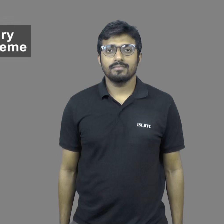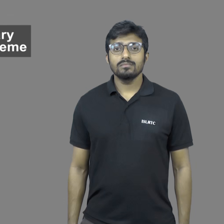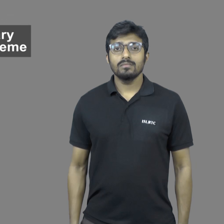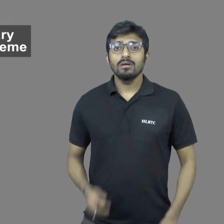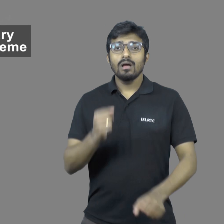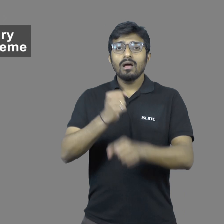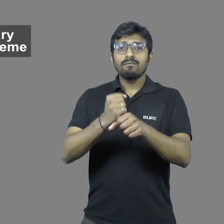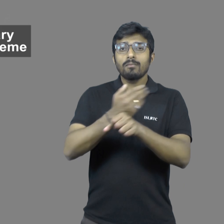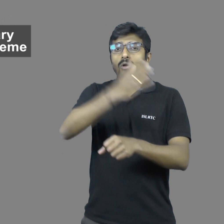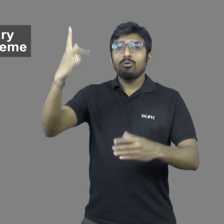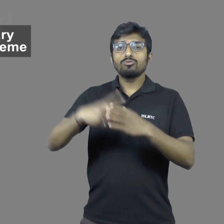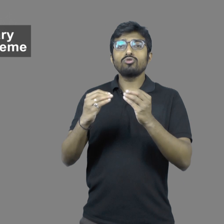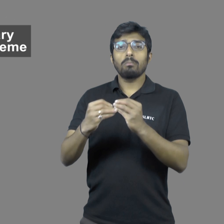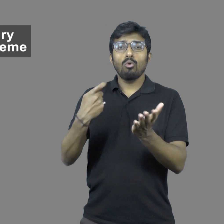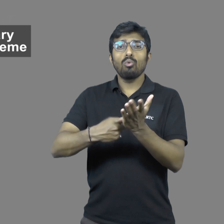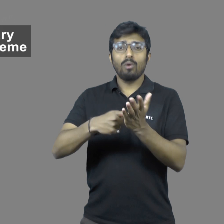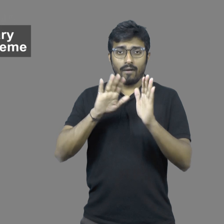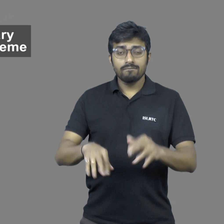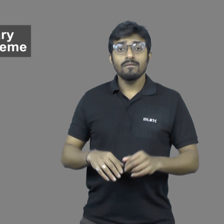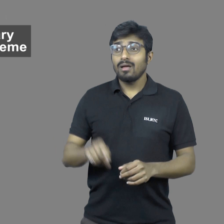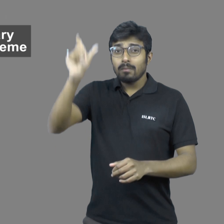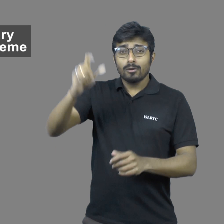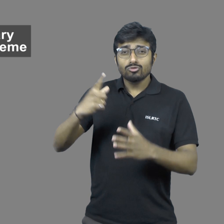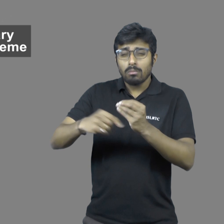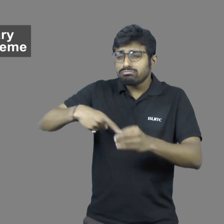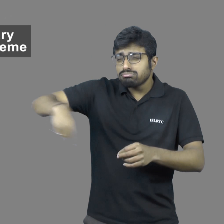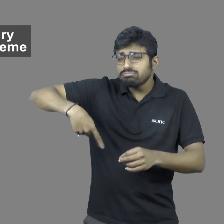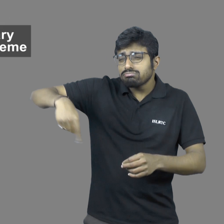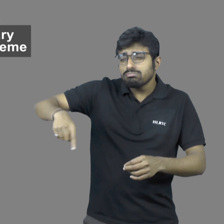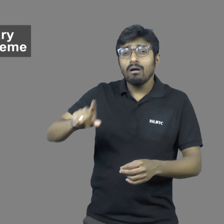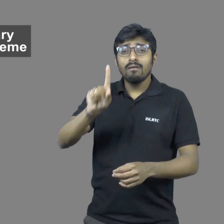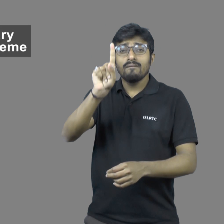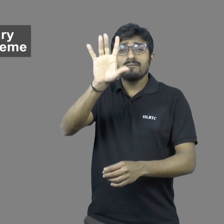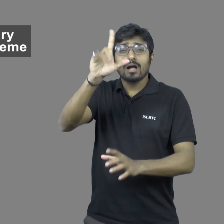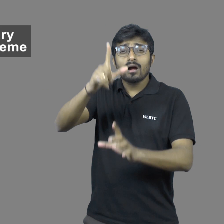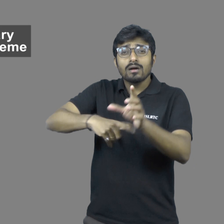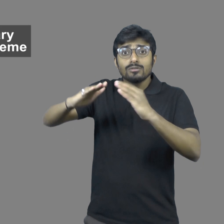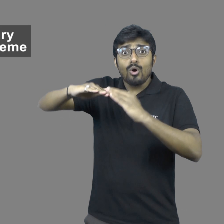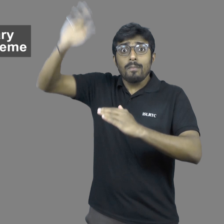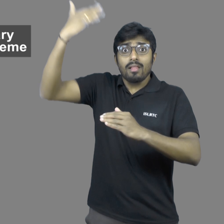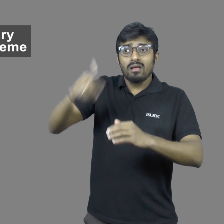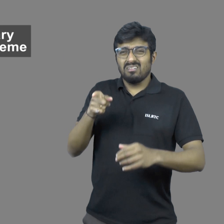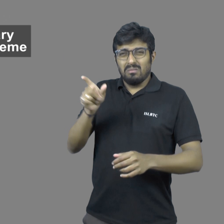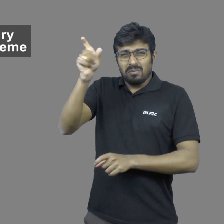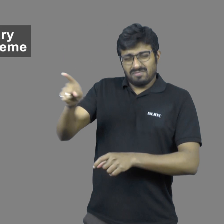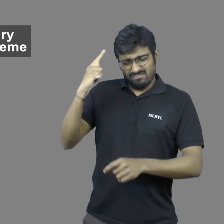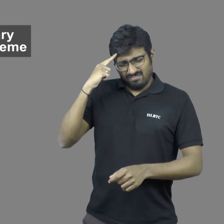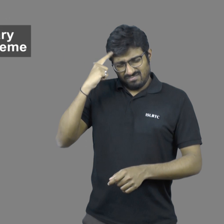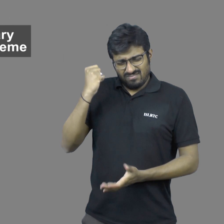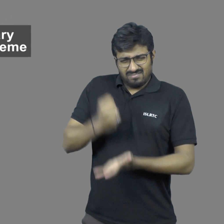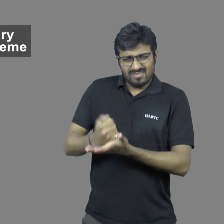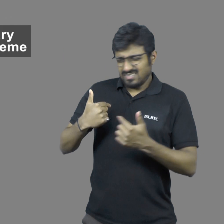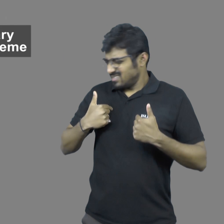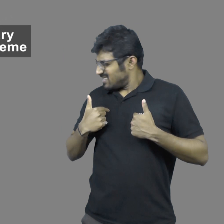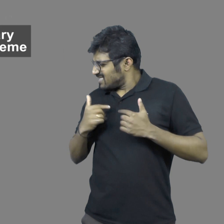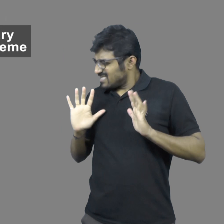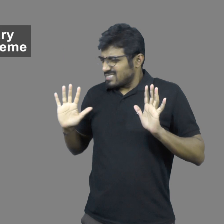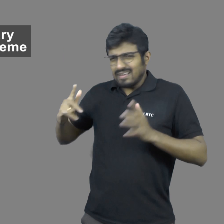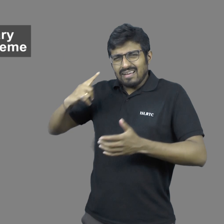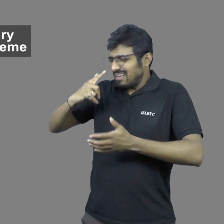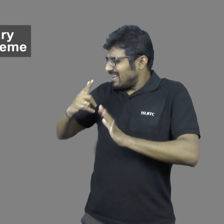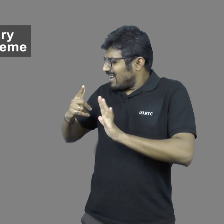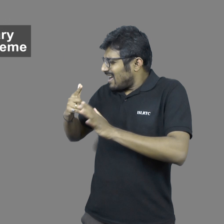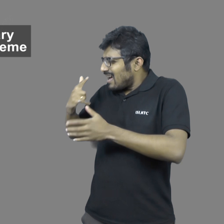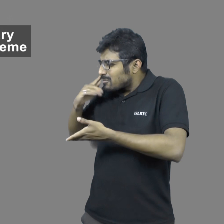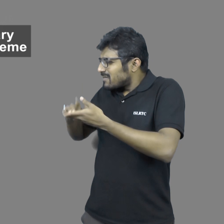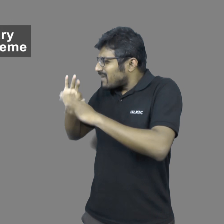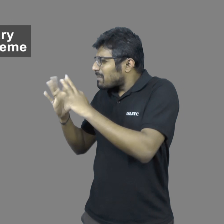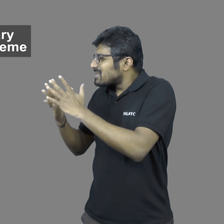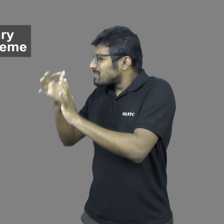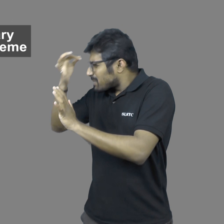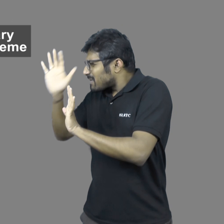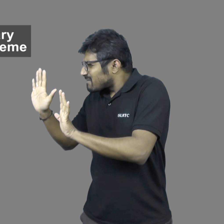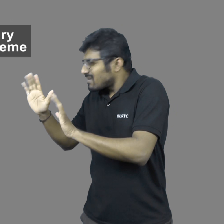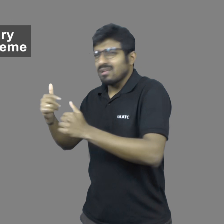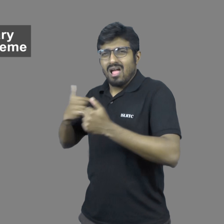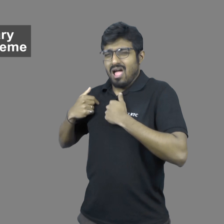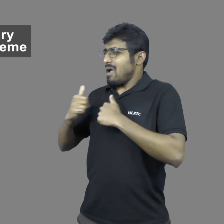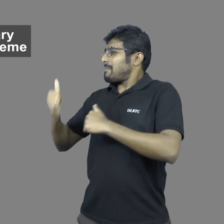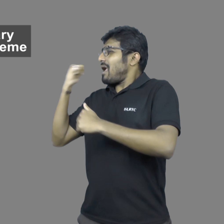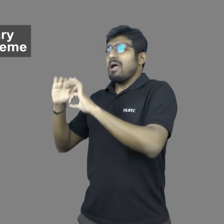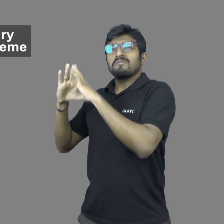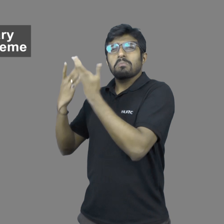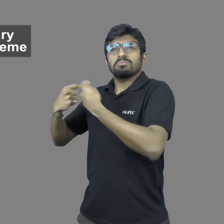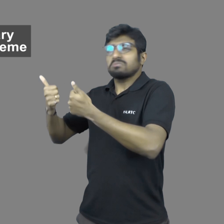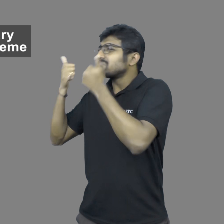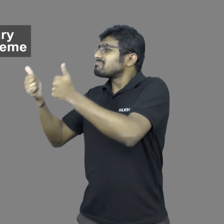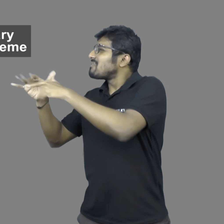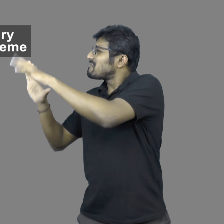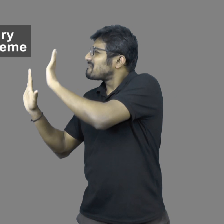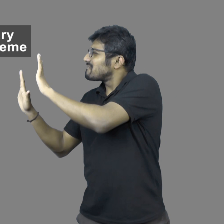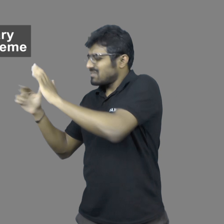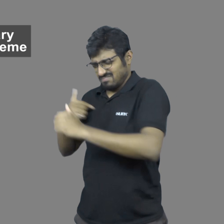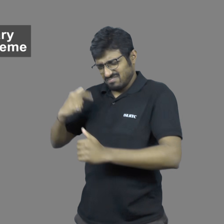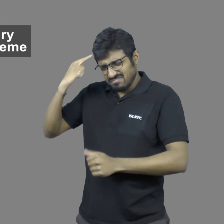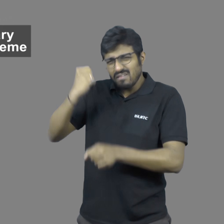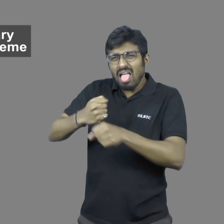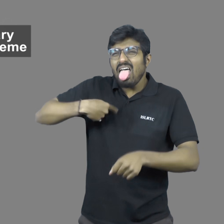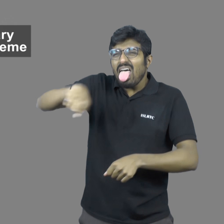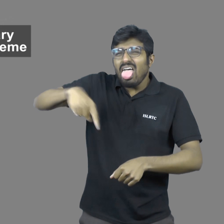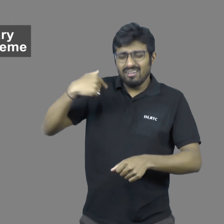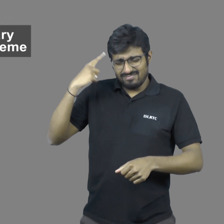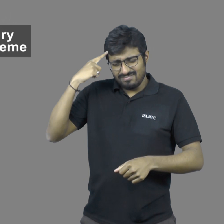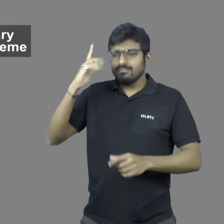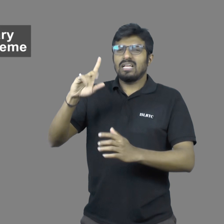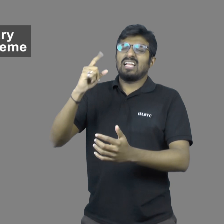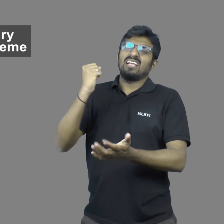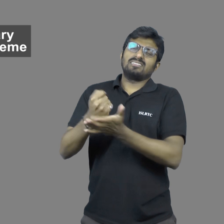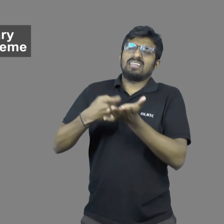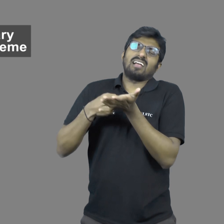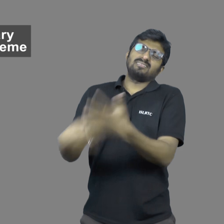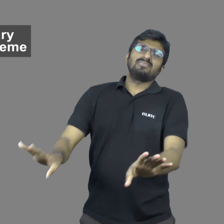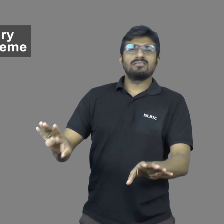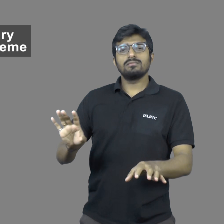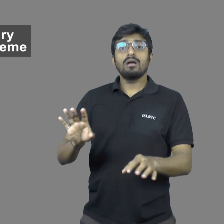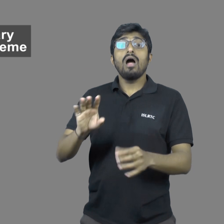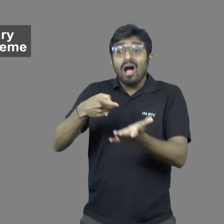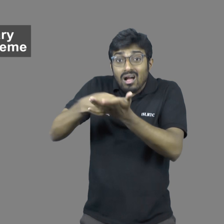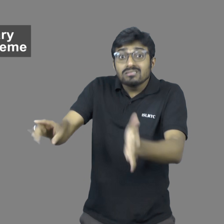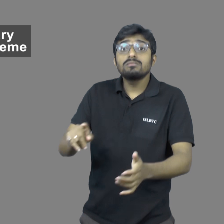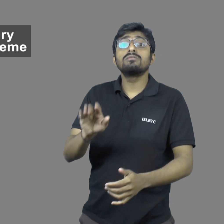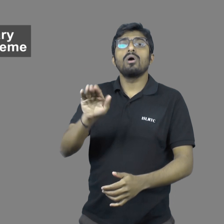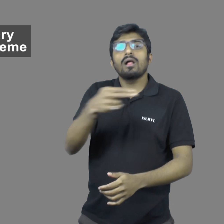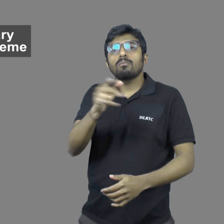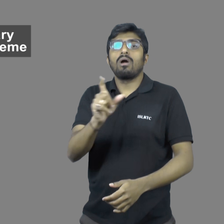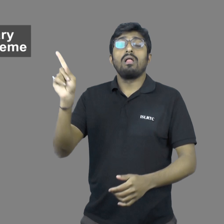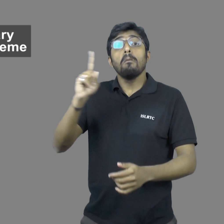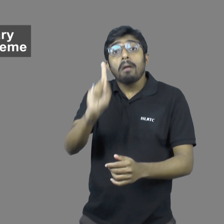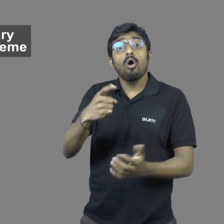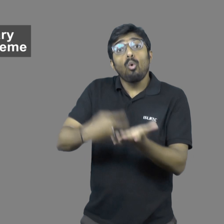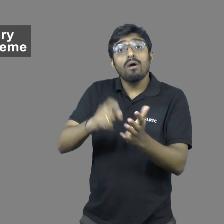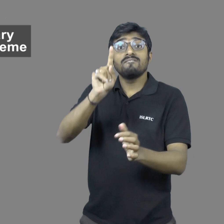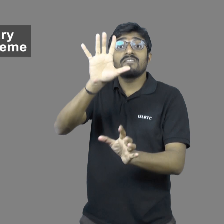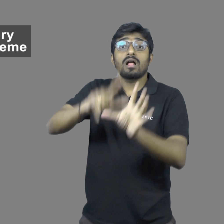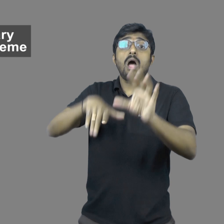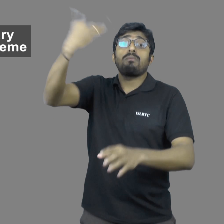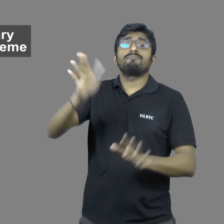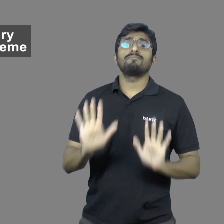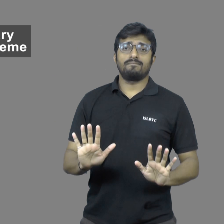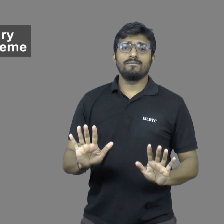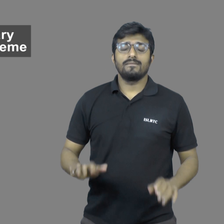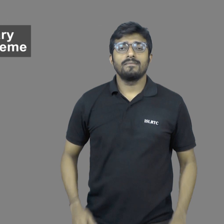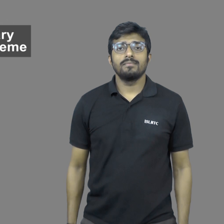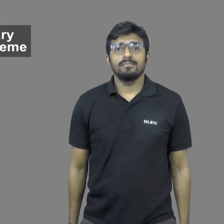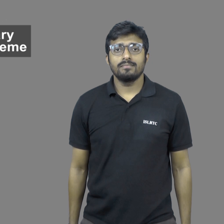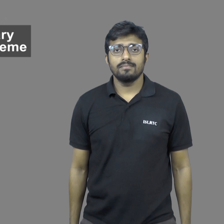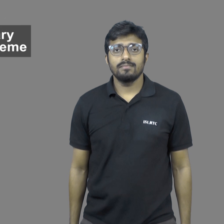Voluntary Retirement Scheme